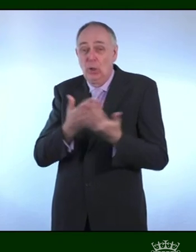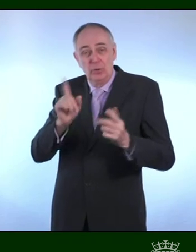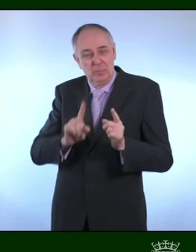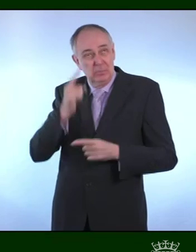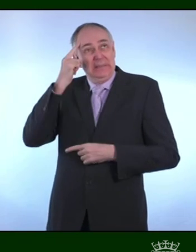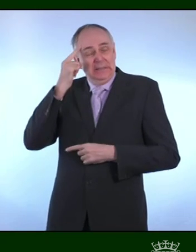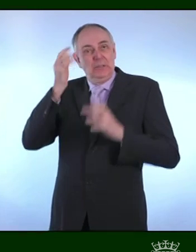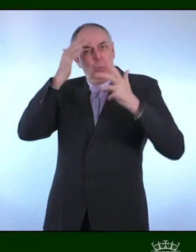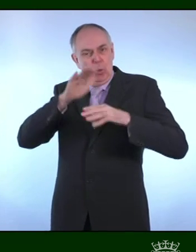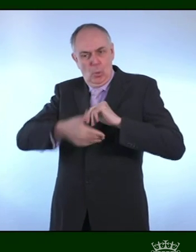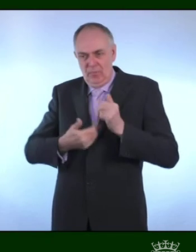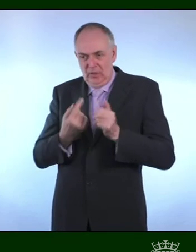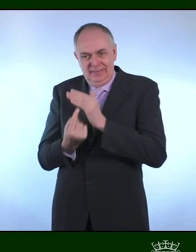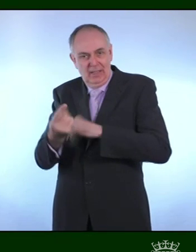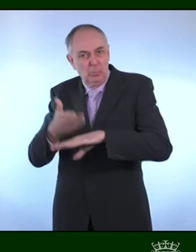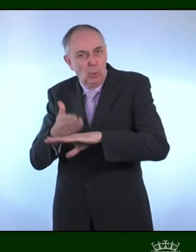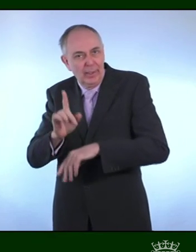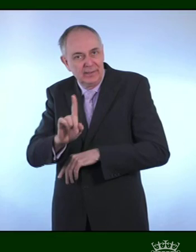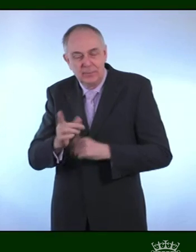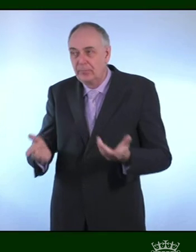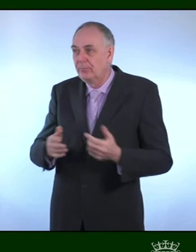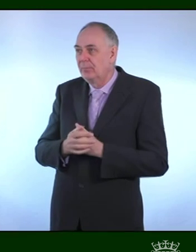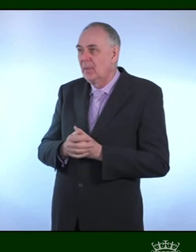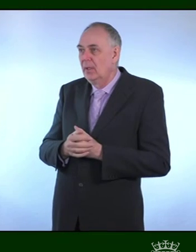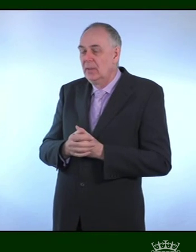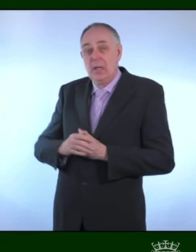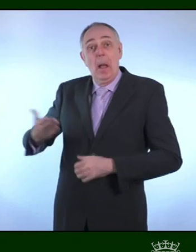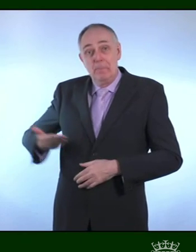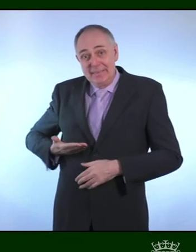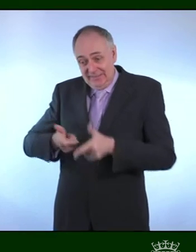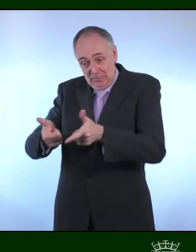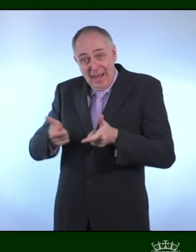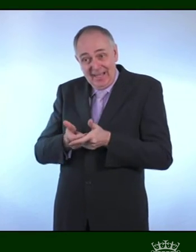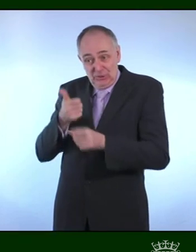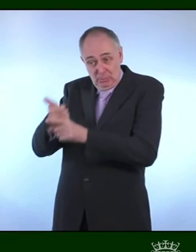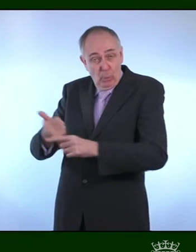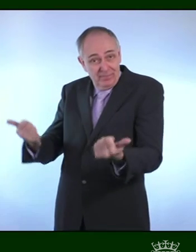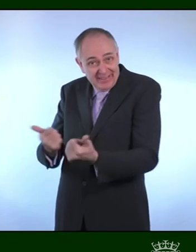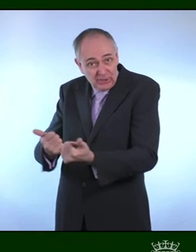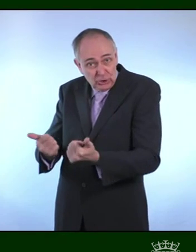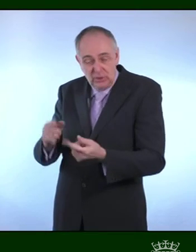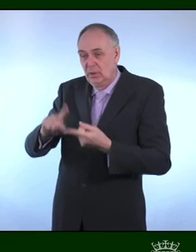We have produced a quite incredible package to support the businesses and the workforce of this country.